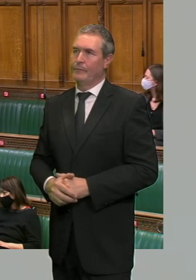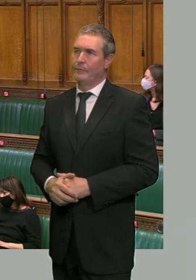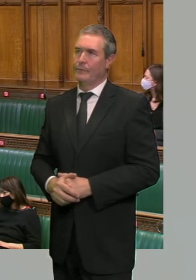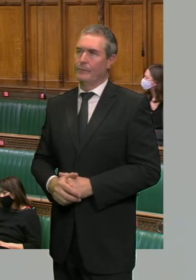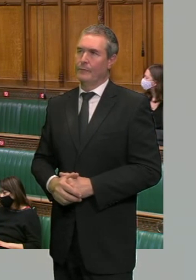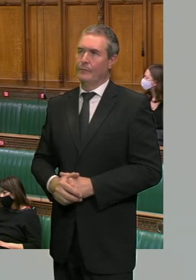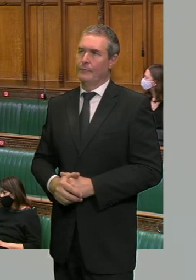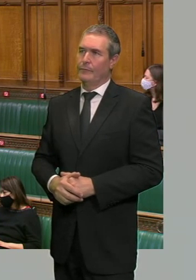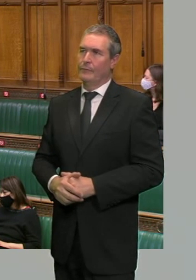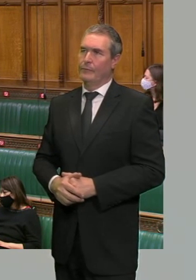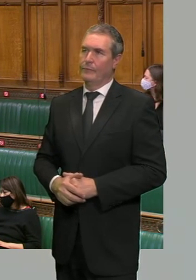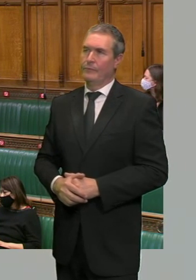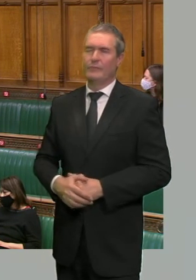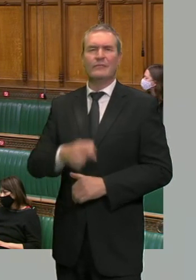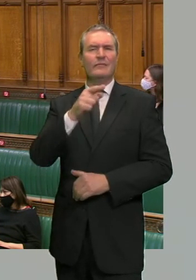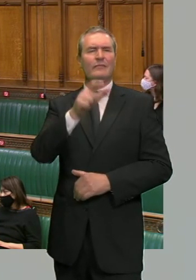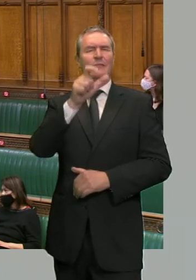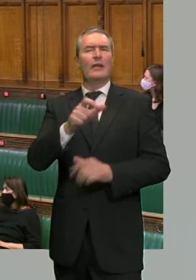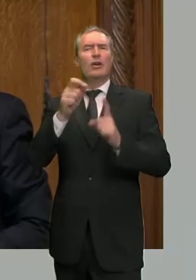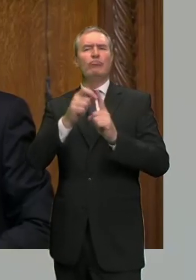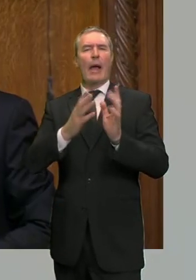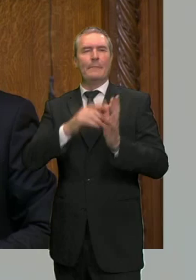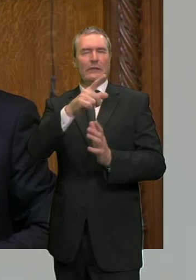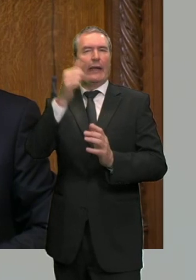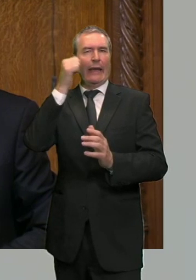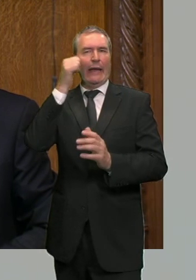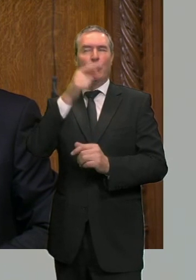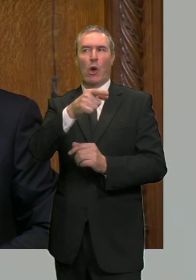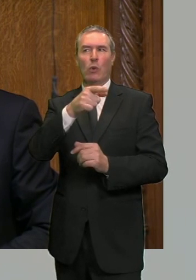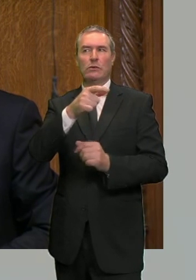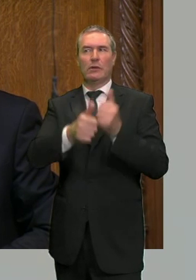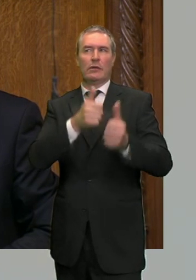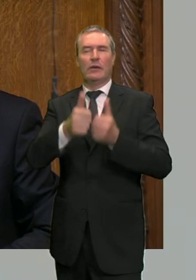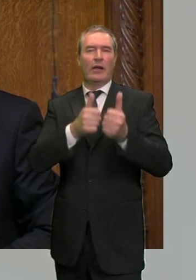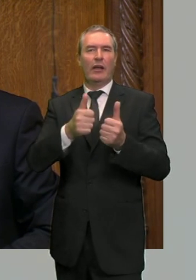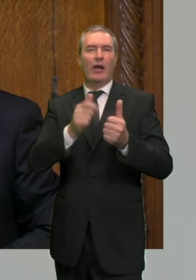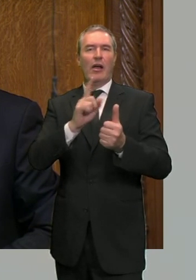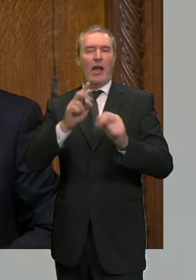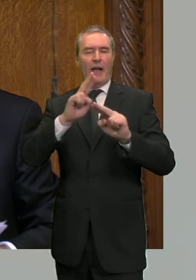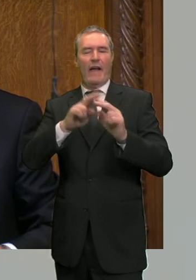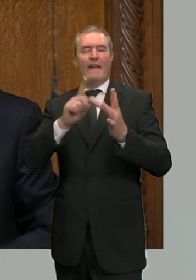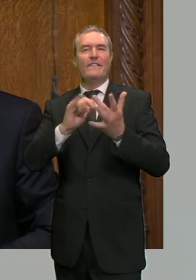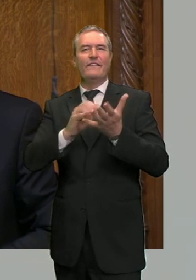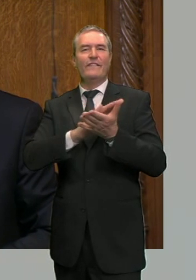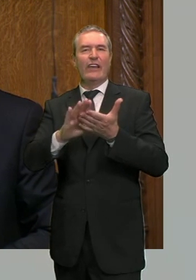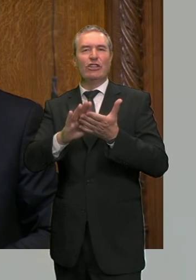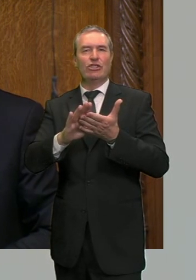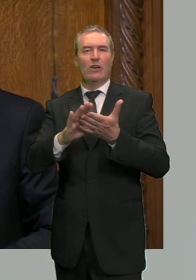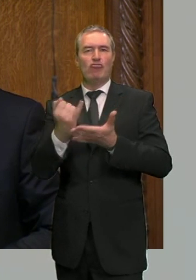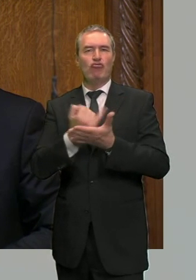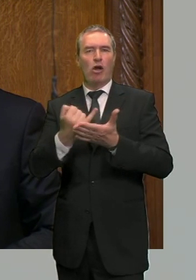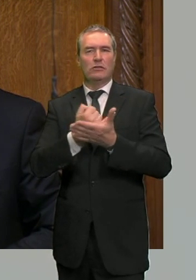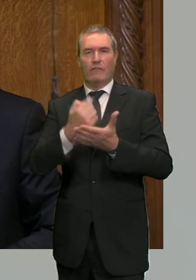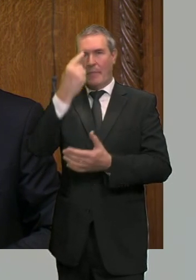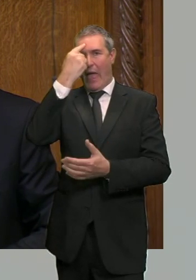Given his ancestry, the Prime Minister will be more than familiar with the phrase “a fish rots from the head down”—it is a Turkish proverb.